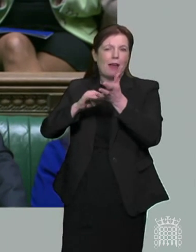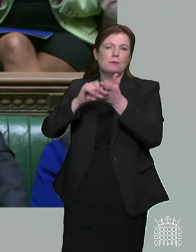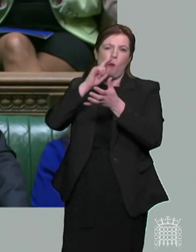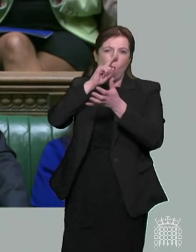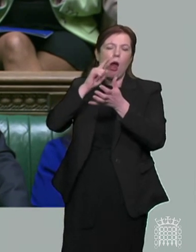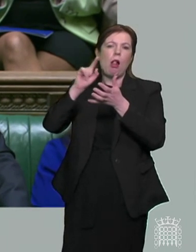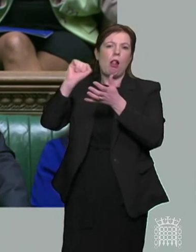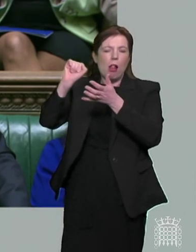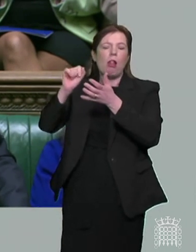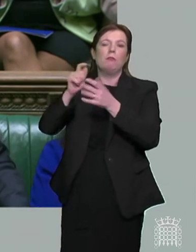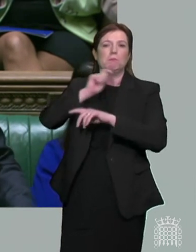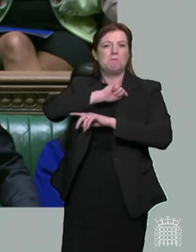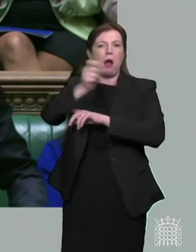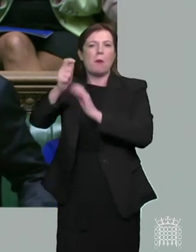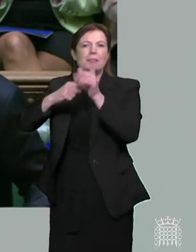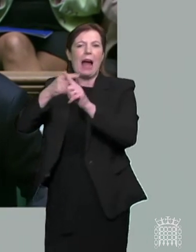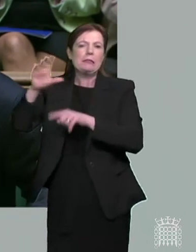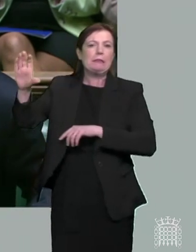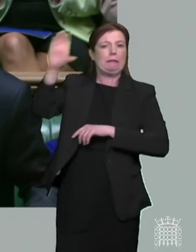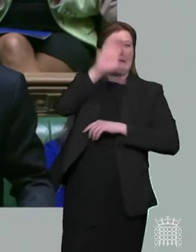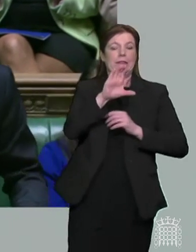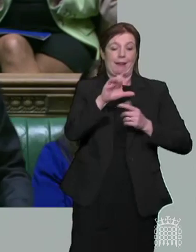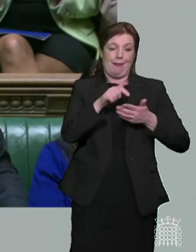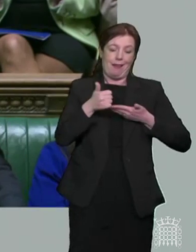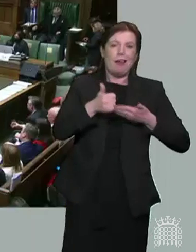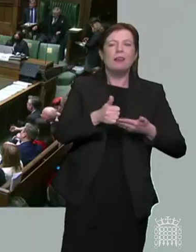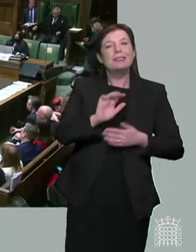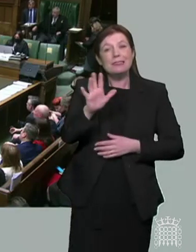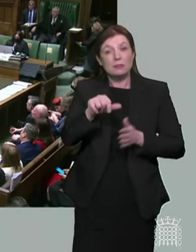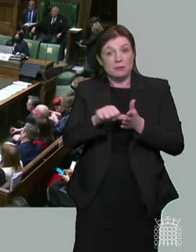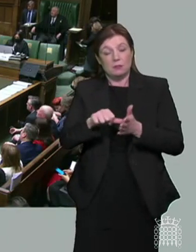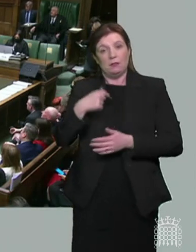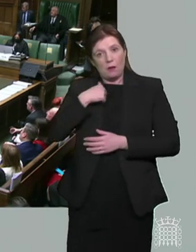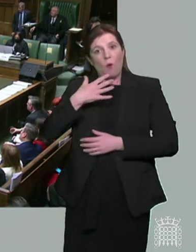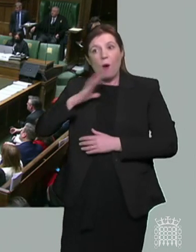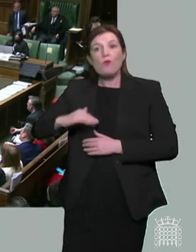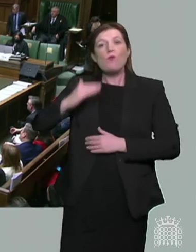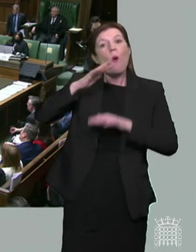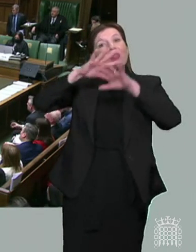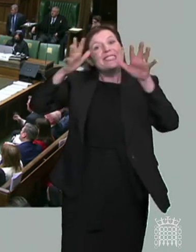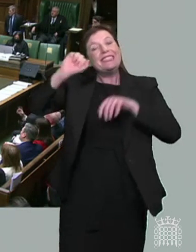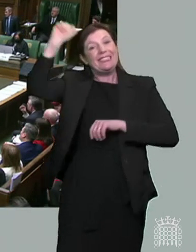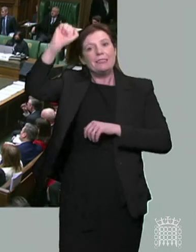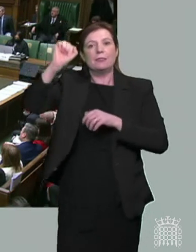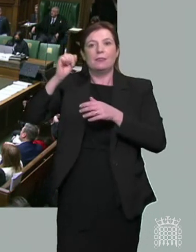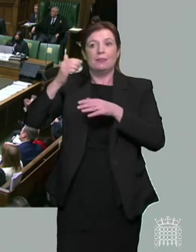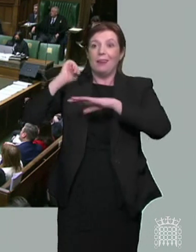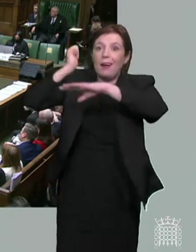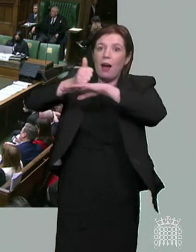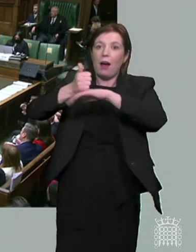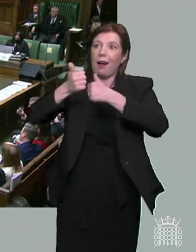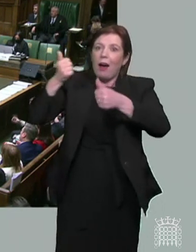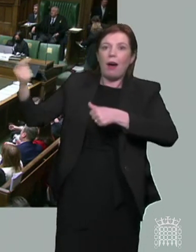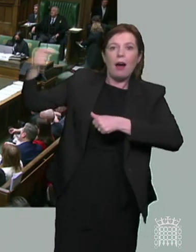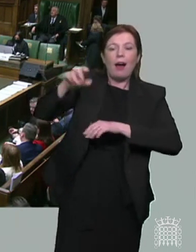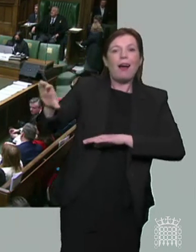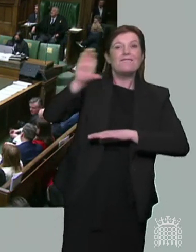On this side of the House, we want to encourage more investment in the North sea, and we want more domestic energy and more jobs for the UK.